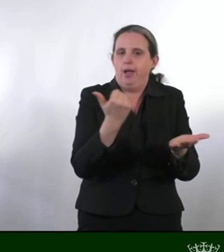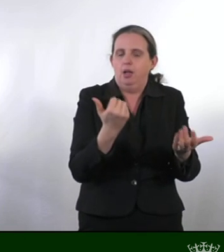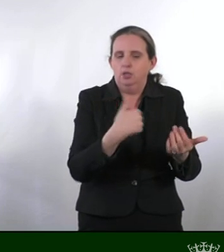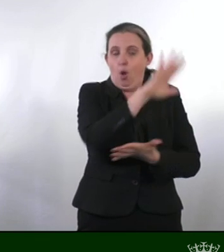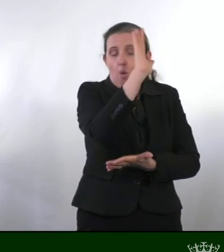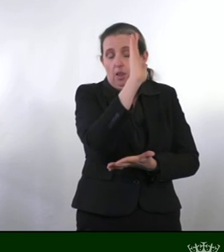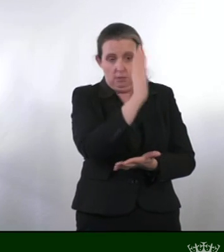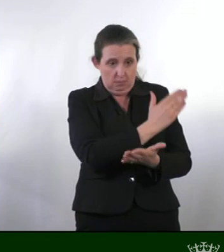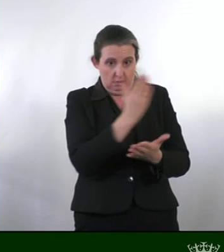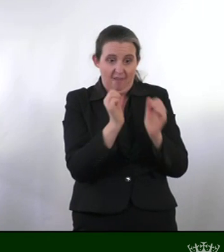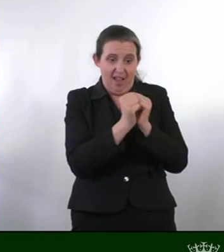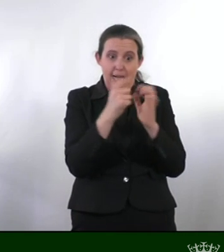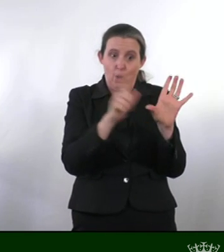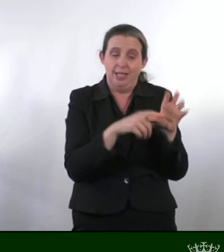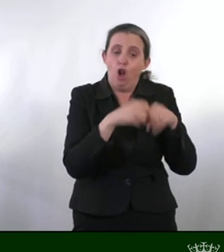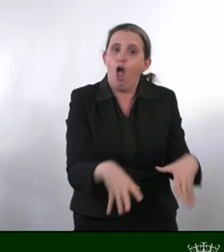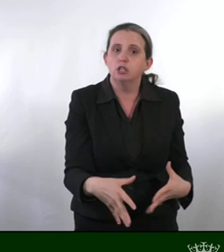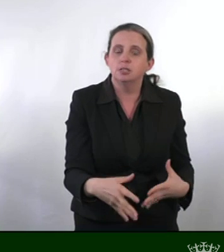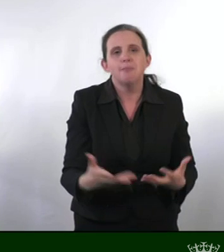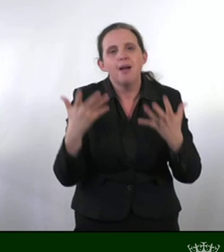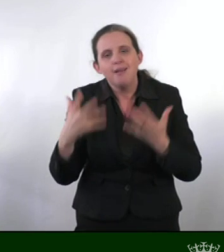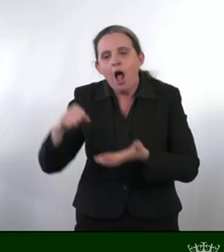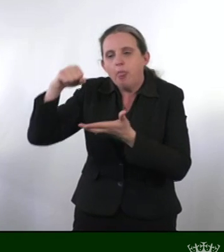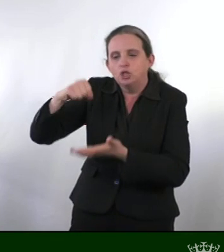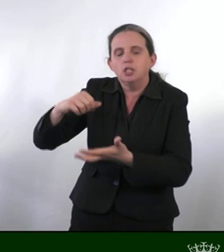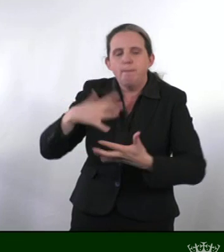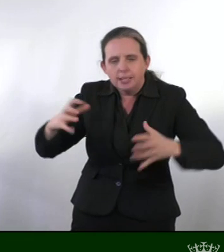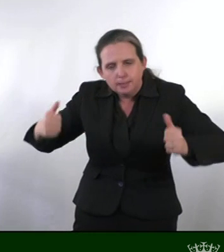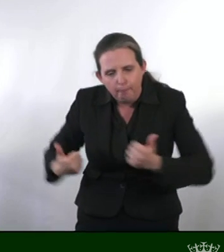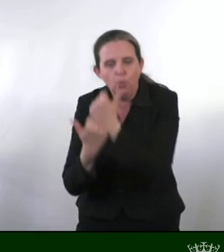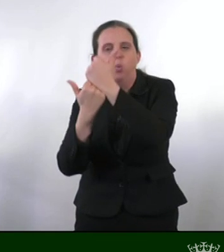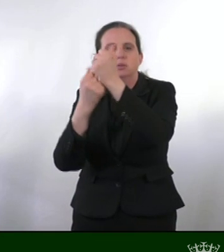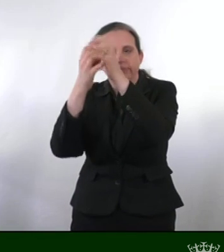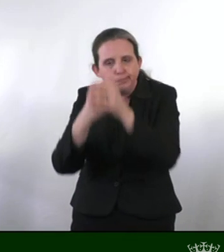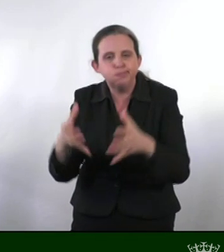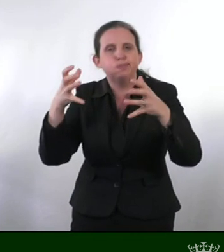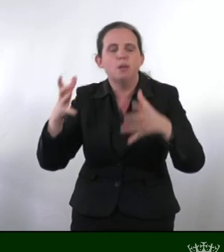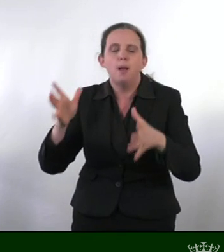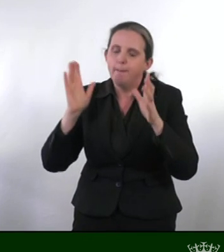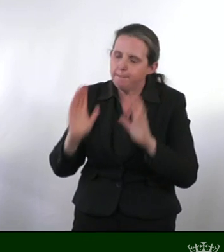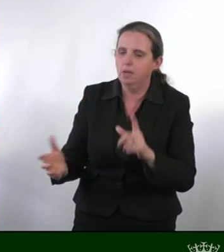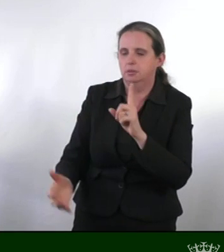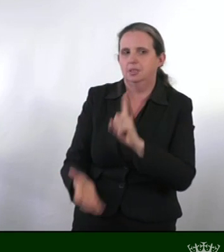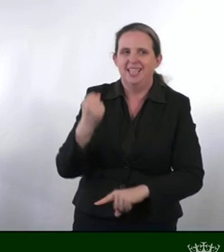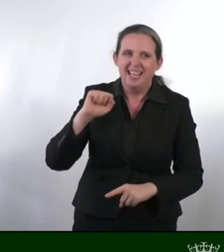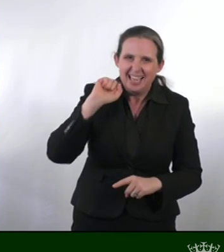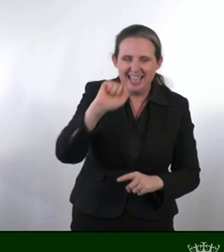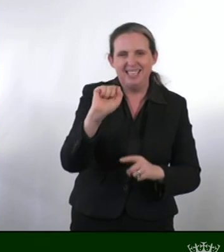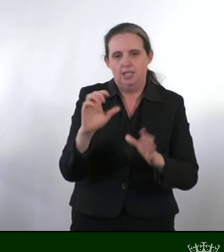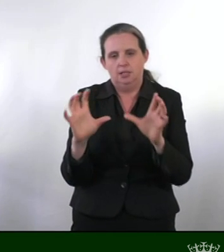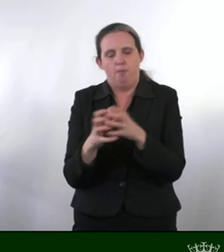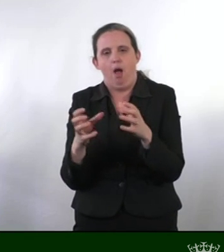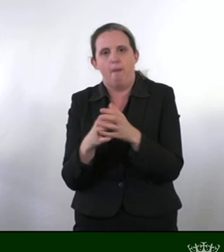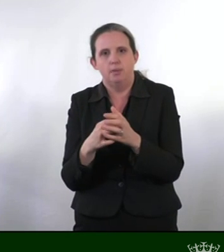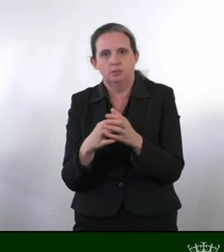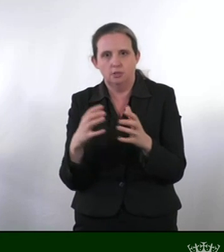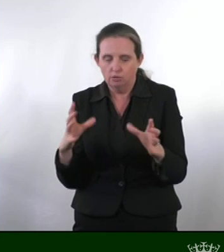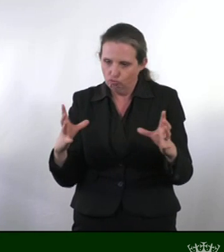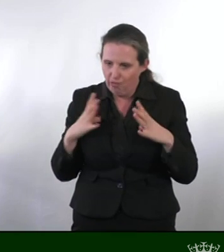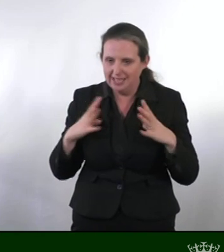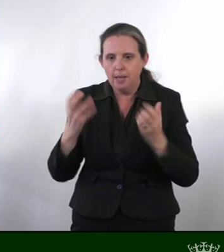Now the Chancellor must boost its firepower, and he must deliver on his Department’s responsibility for the drive to net zero.